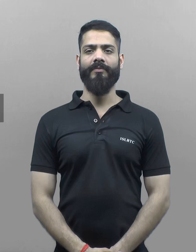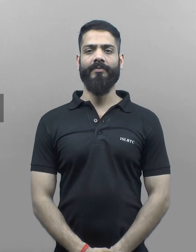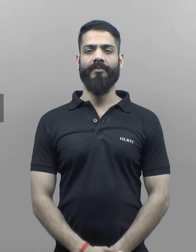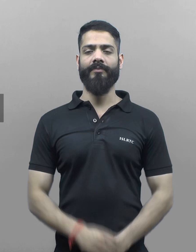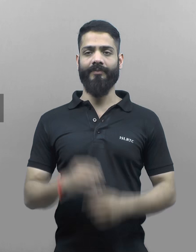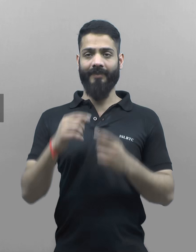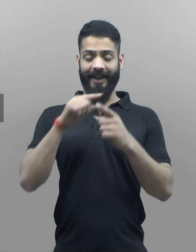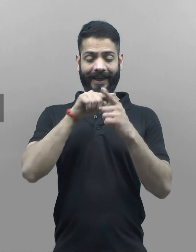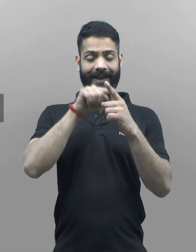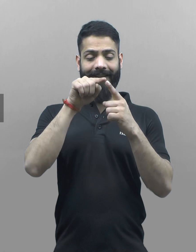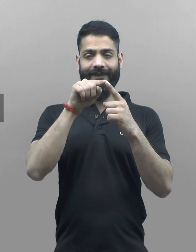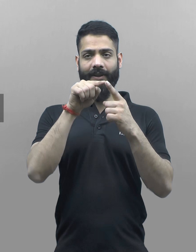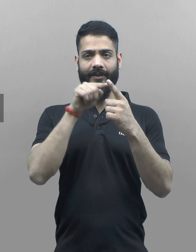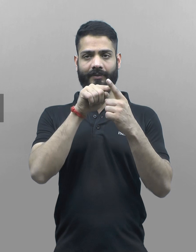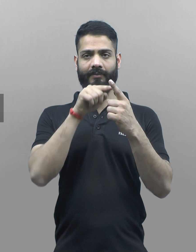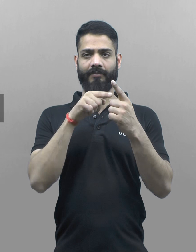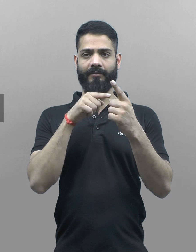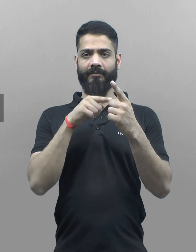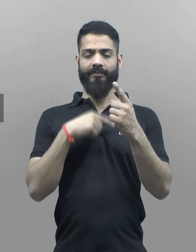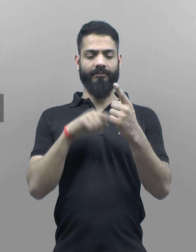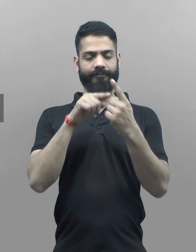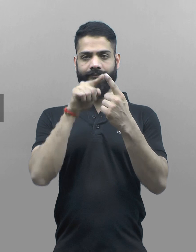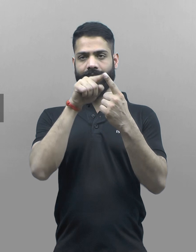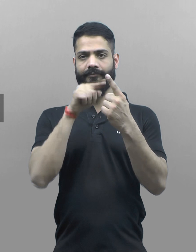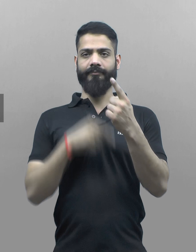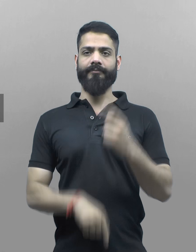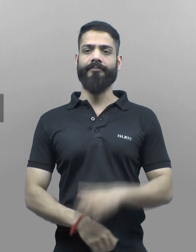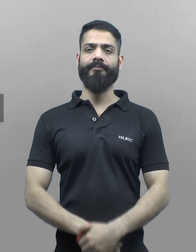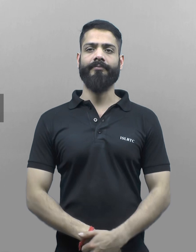Index Finger